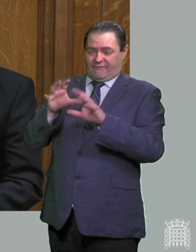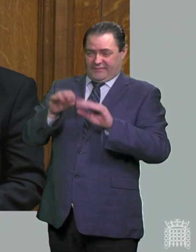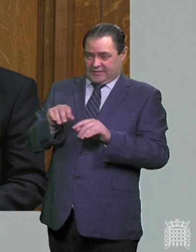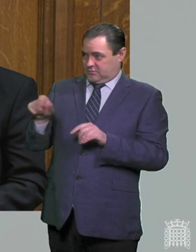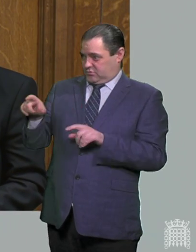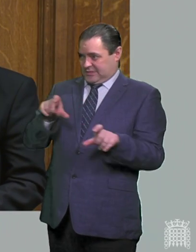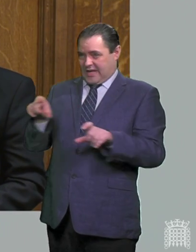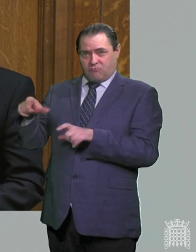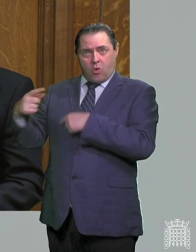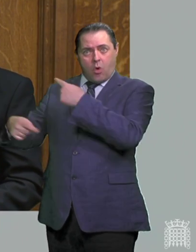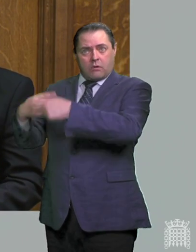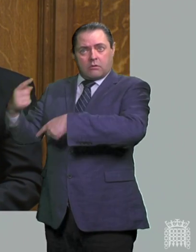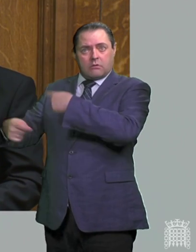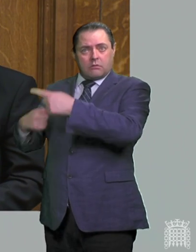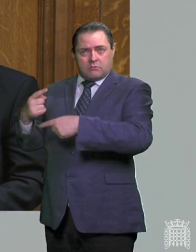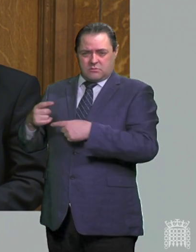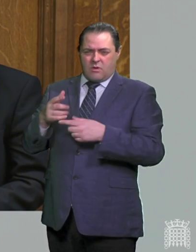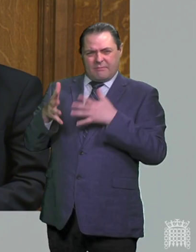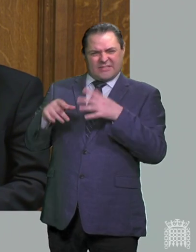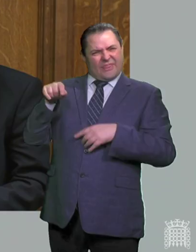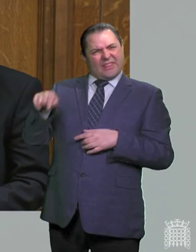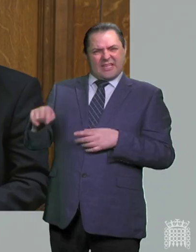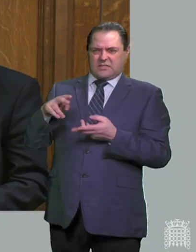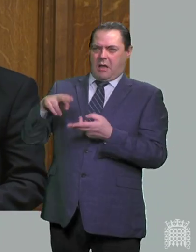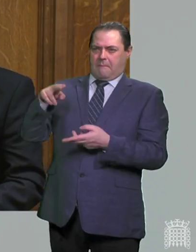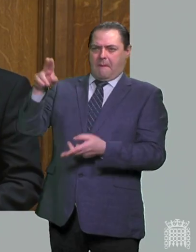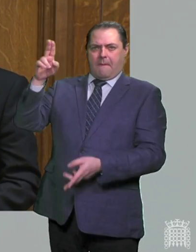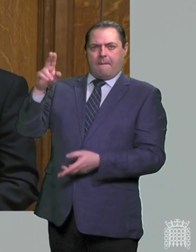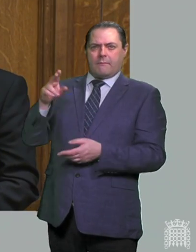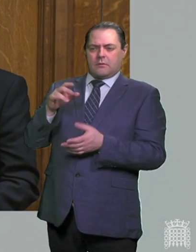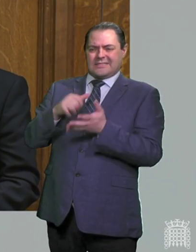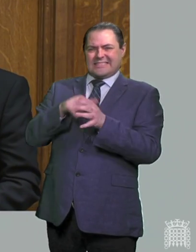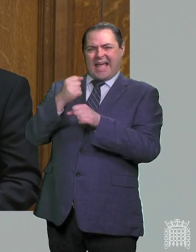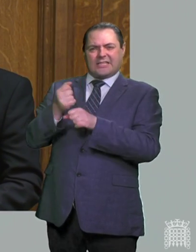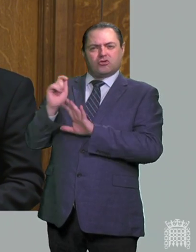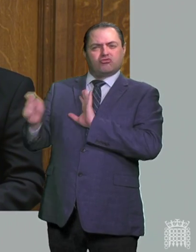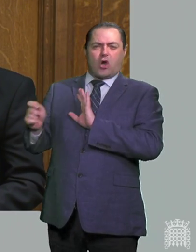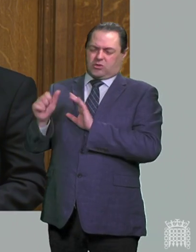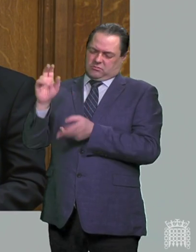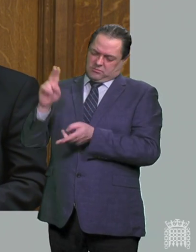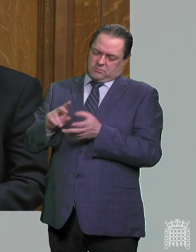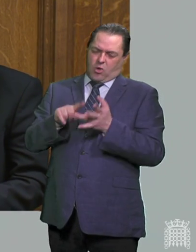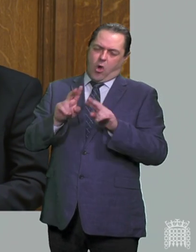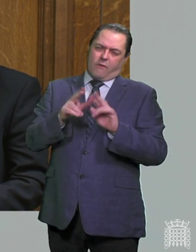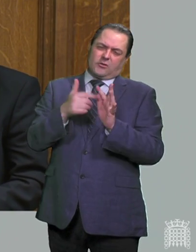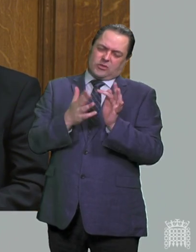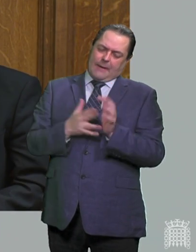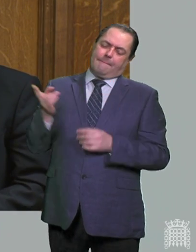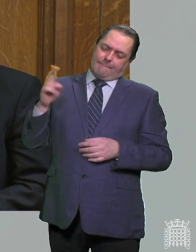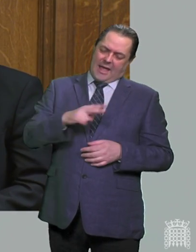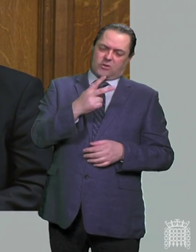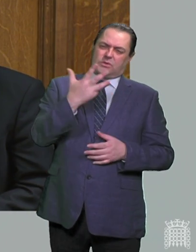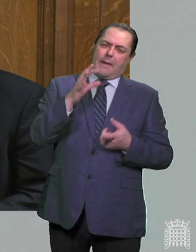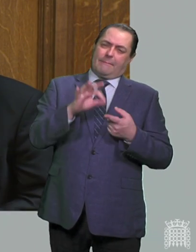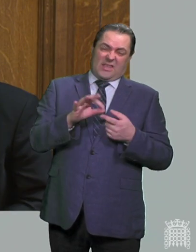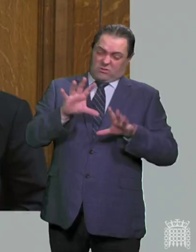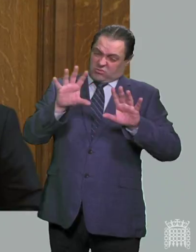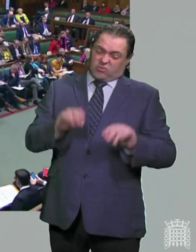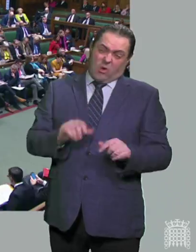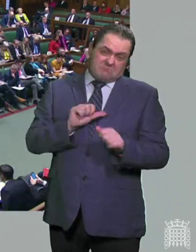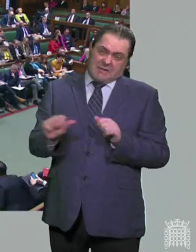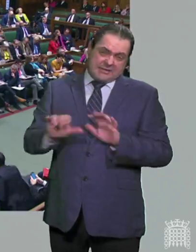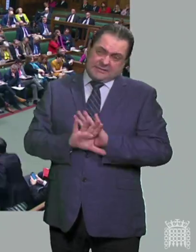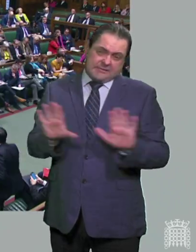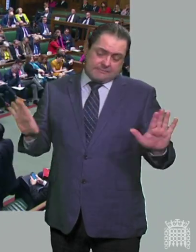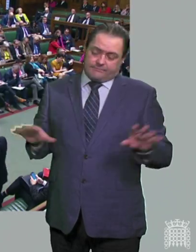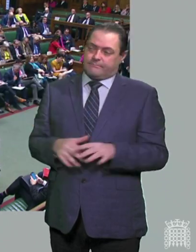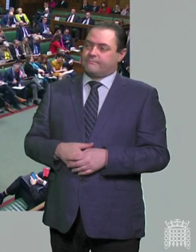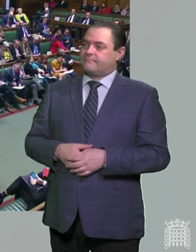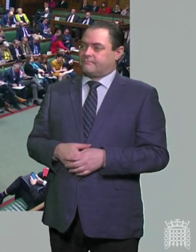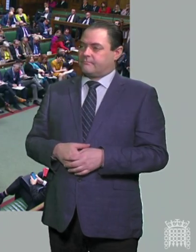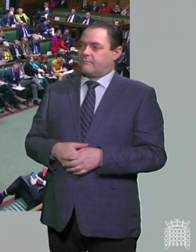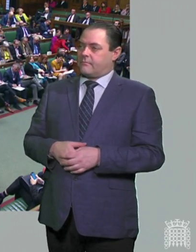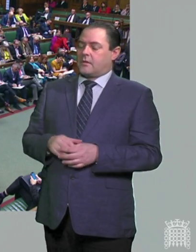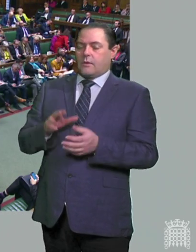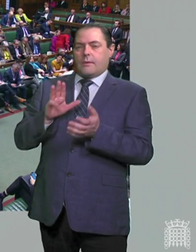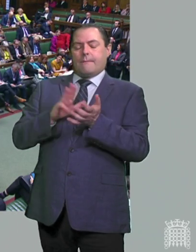Will the Prime Minister commit to ending the regressive increases in standing charges and instruct Ofgem to return them to 2019 levels, or even end them completely?